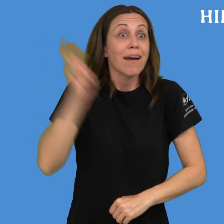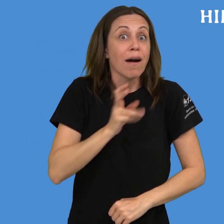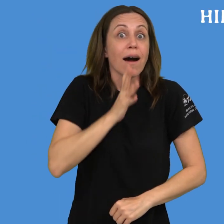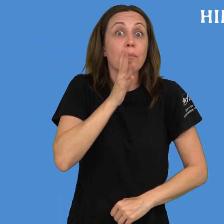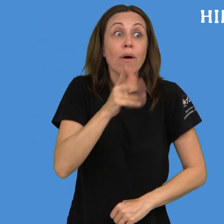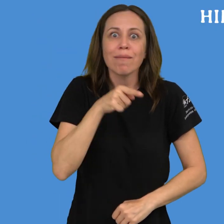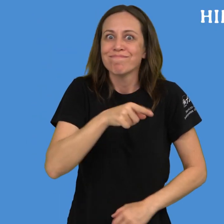motivo